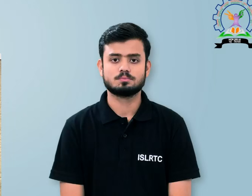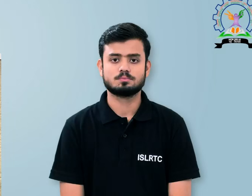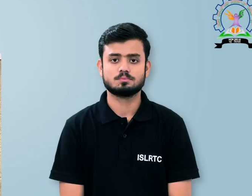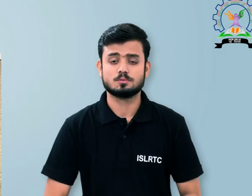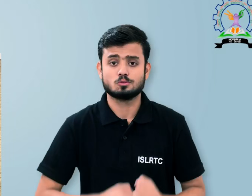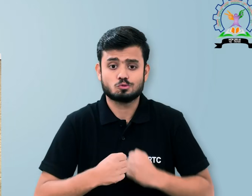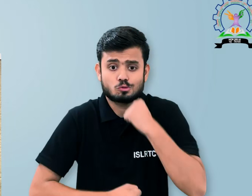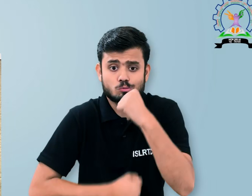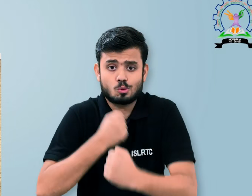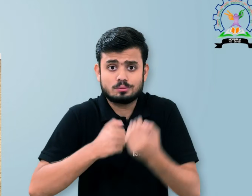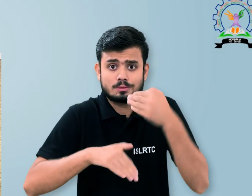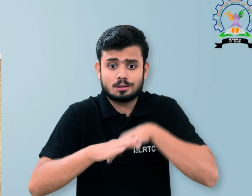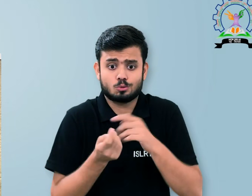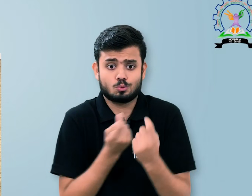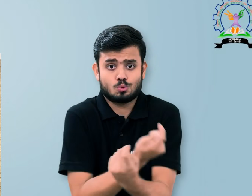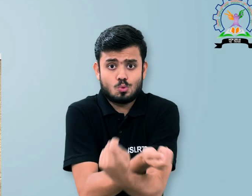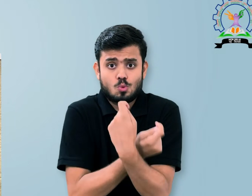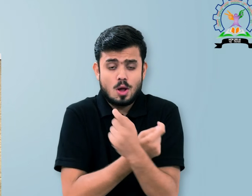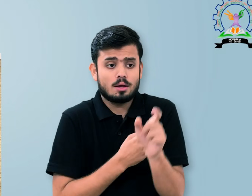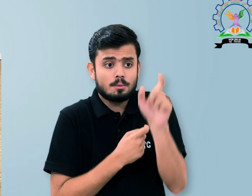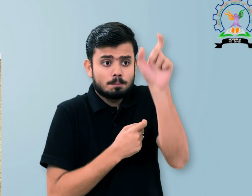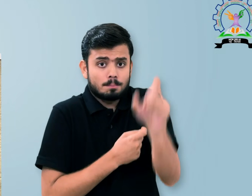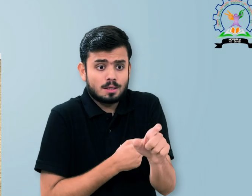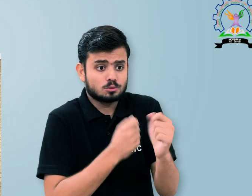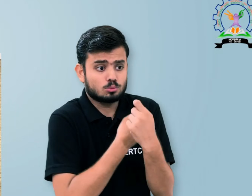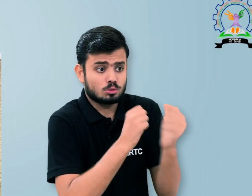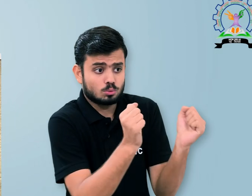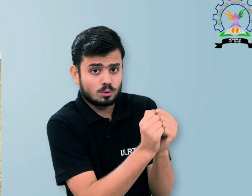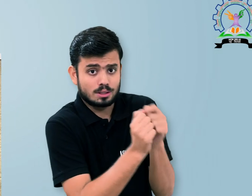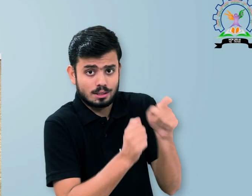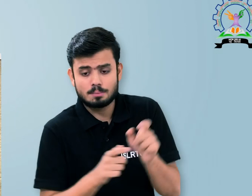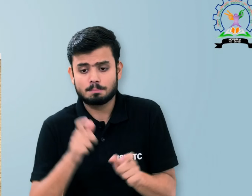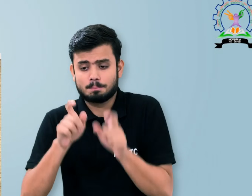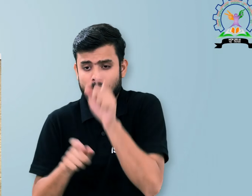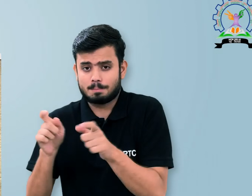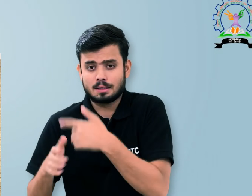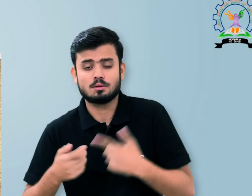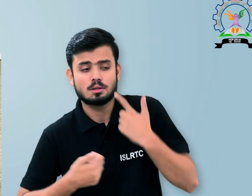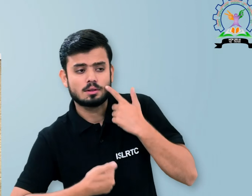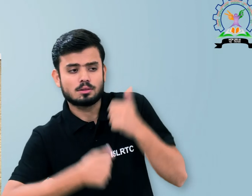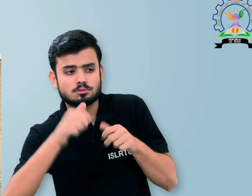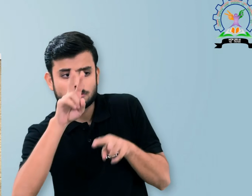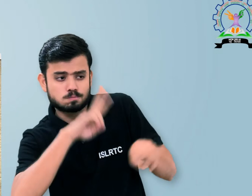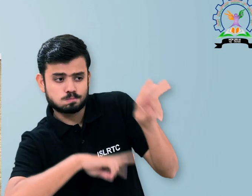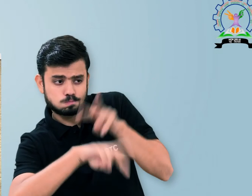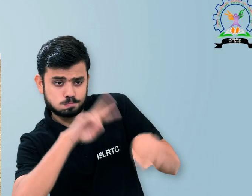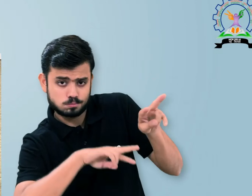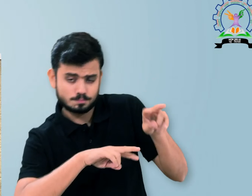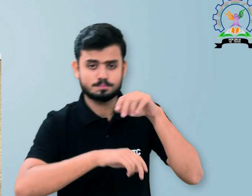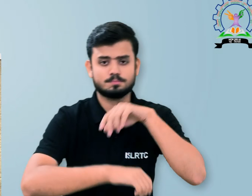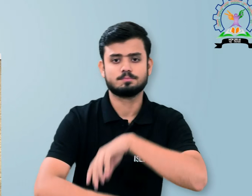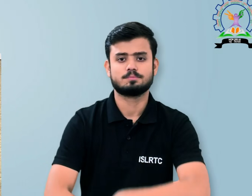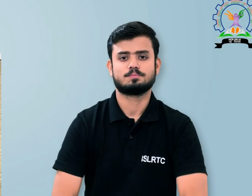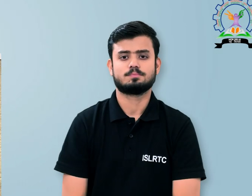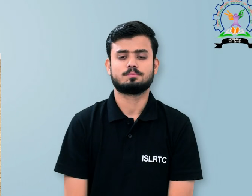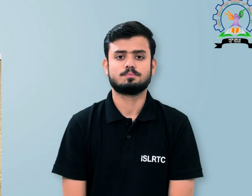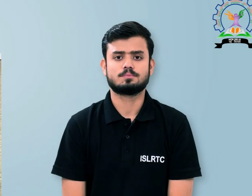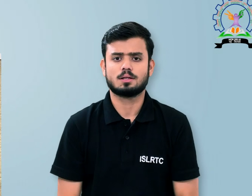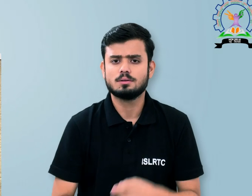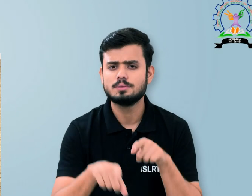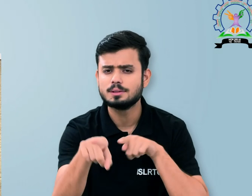Dressage